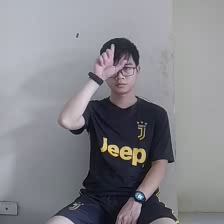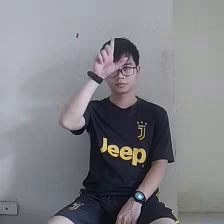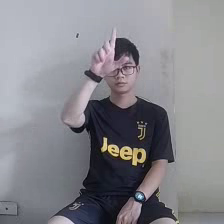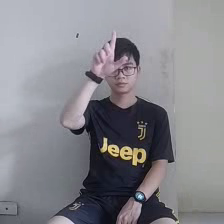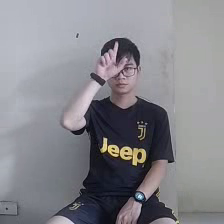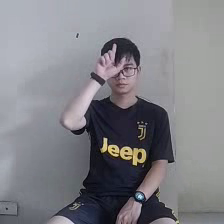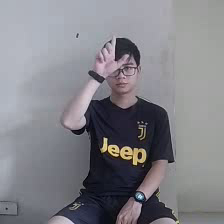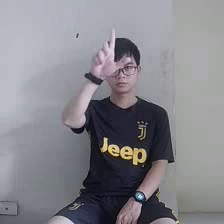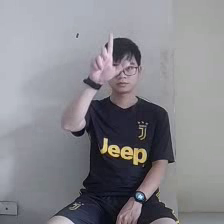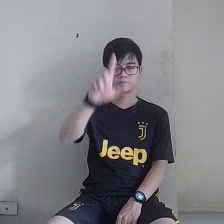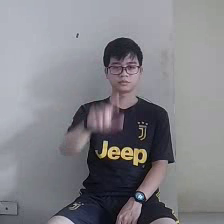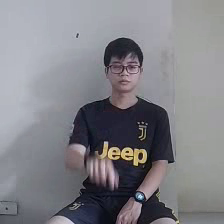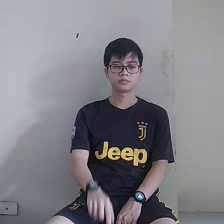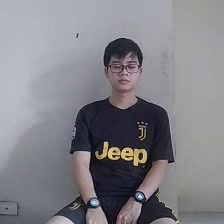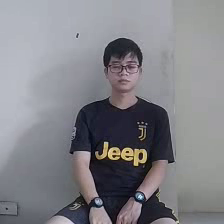Lo lắng